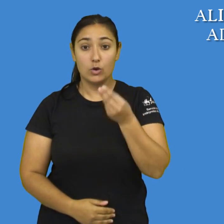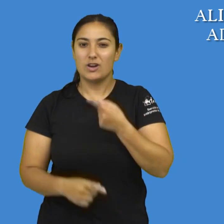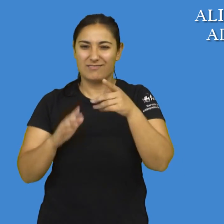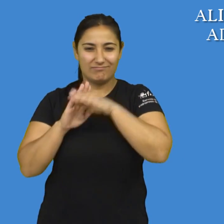objetivo